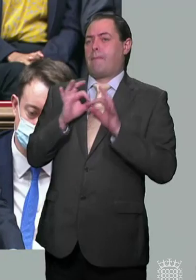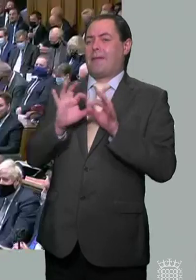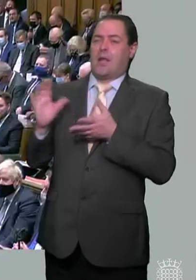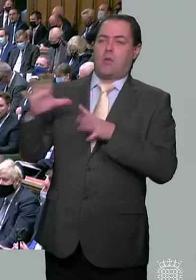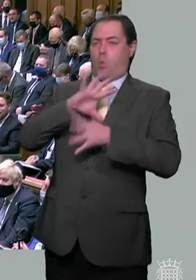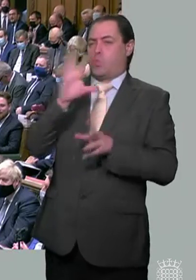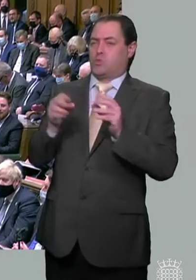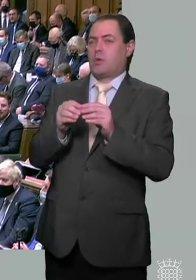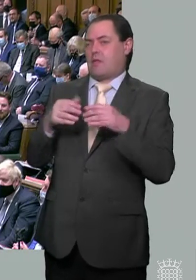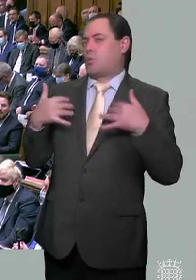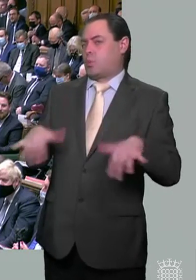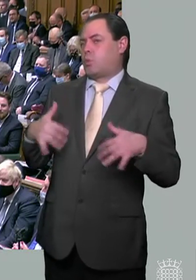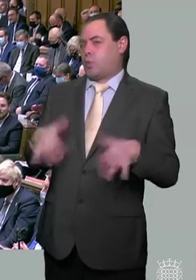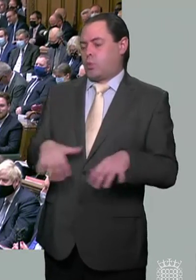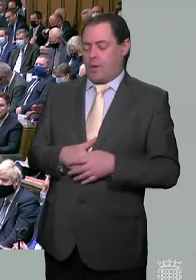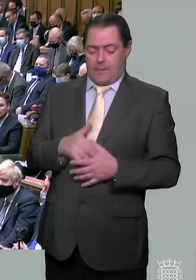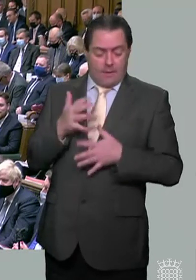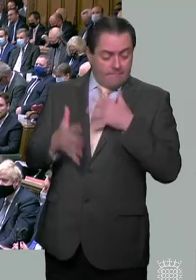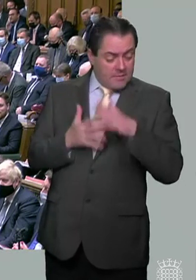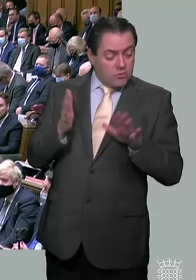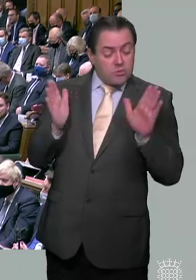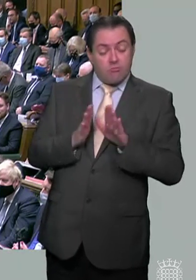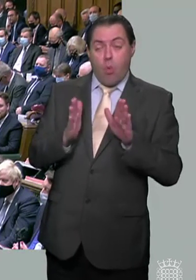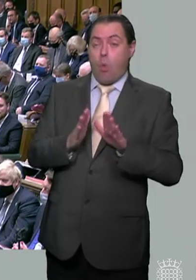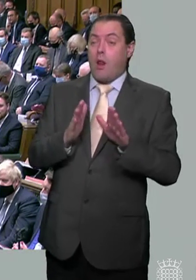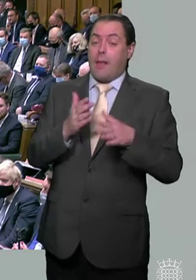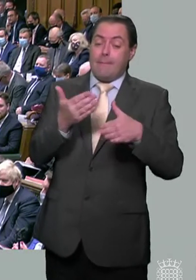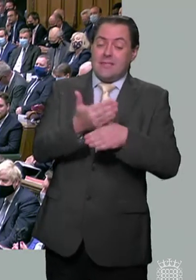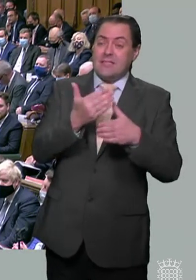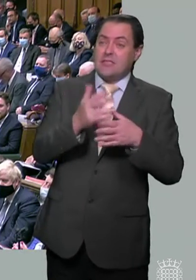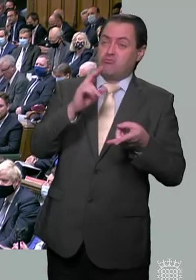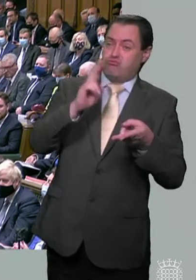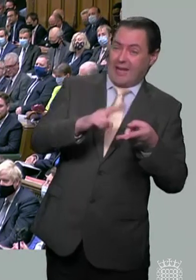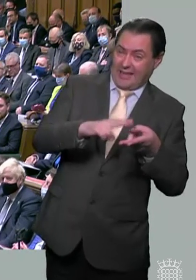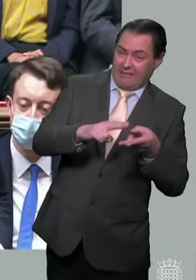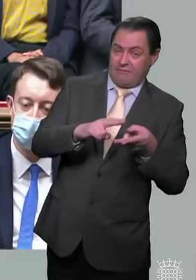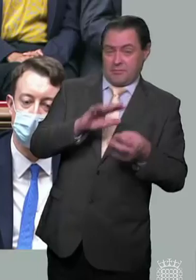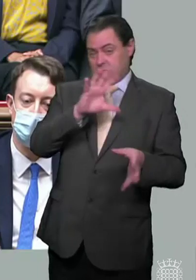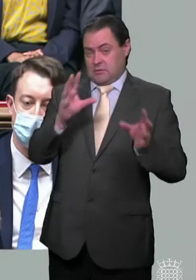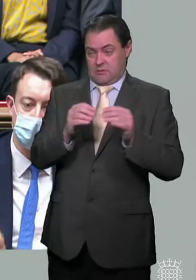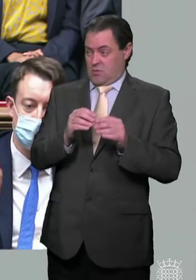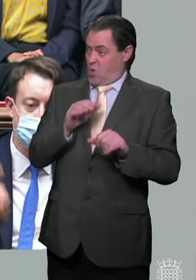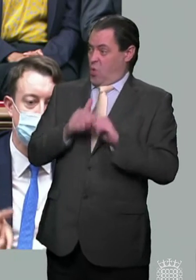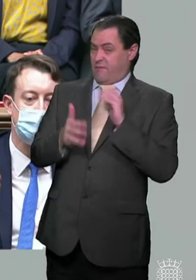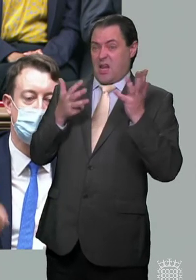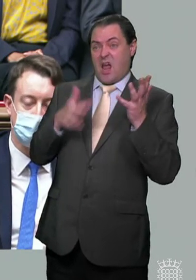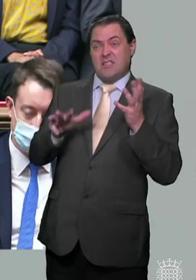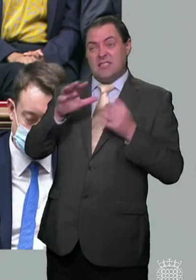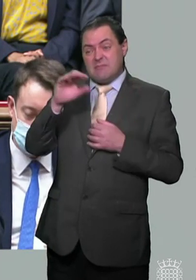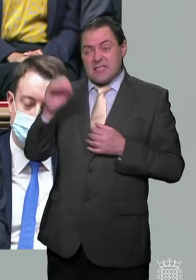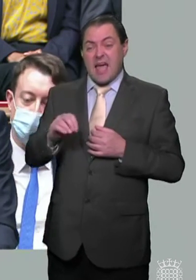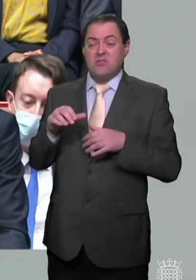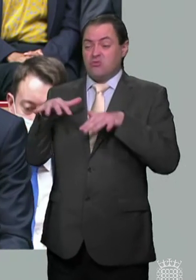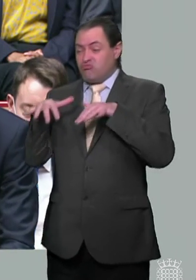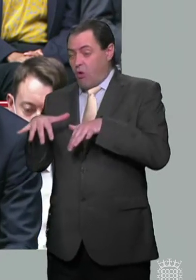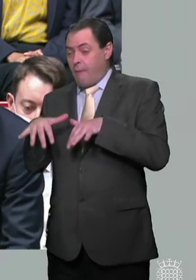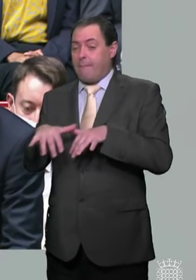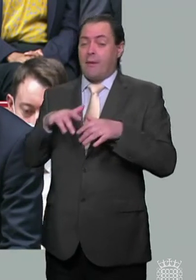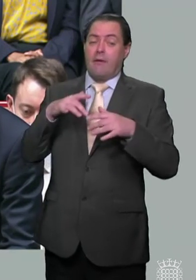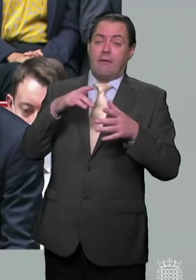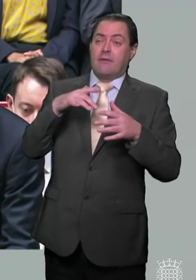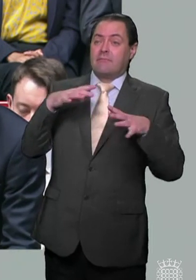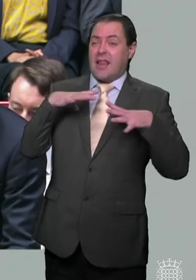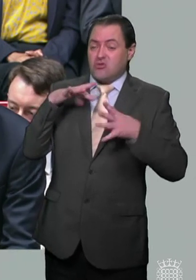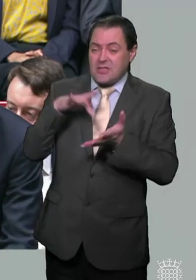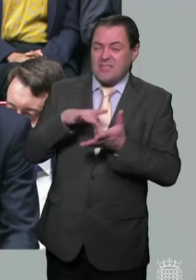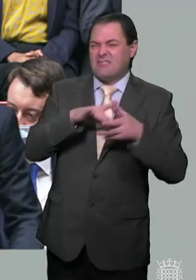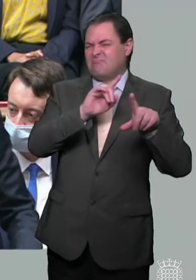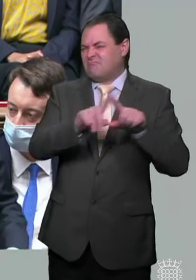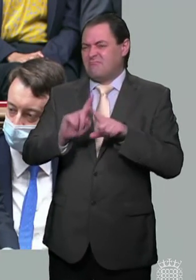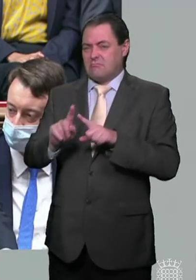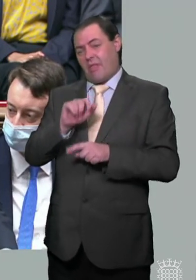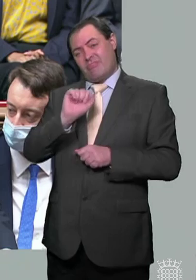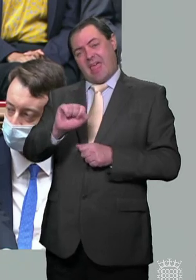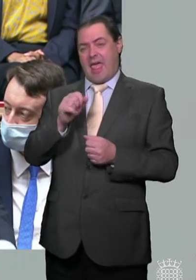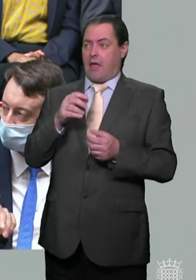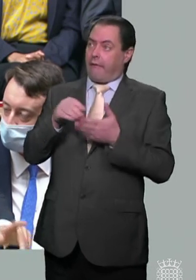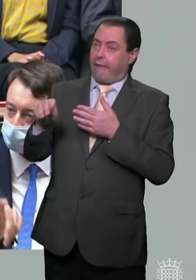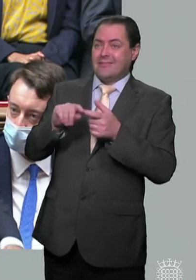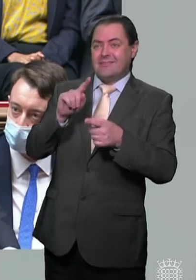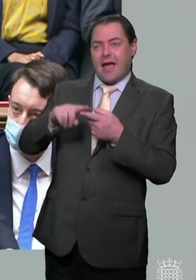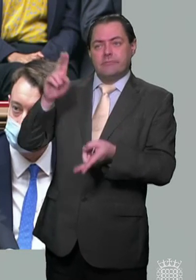Together with small business rates relief, this means that over 90% of all retail, hospitality and leisure businesses will see a discount of at least 50%.